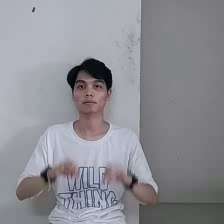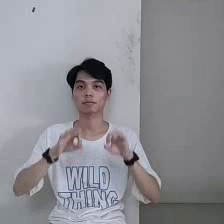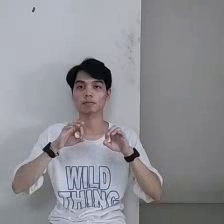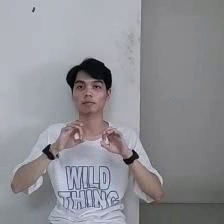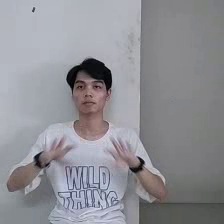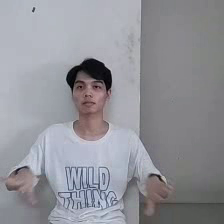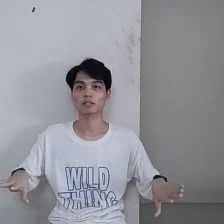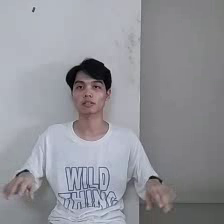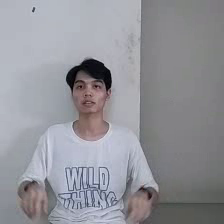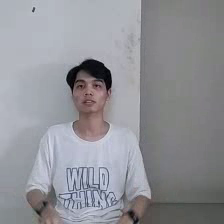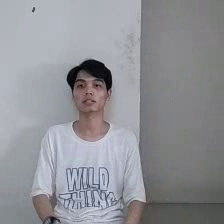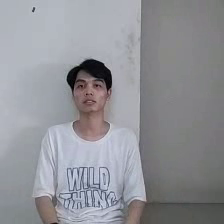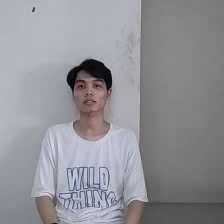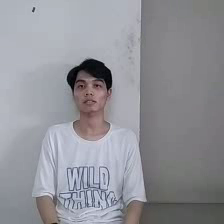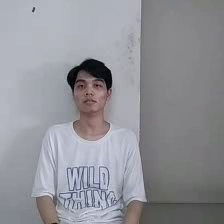Thất lạc